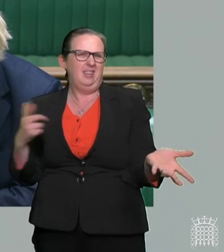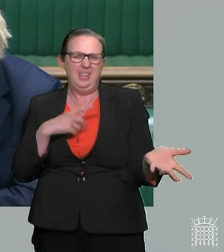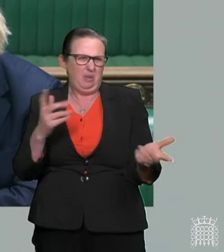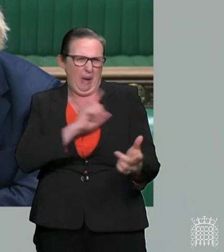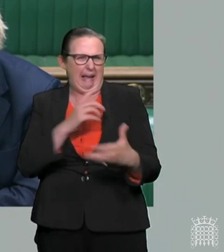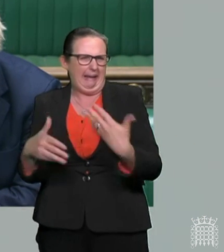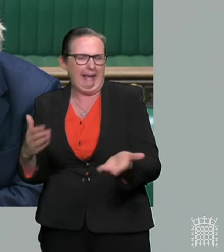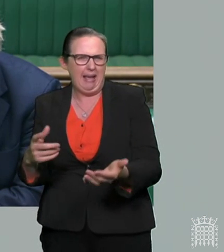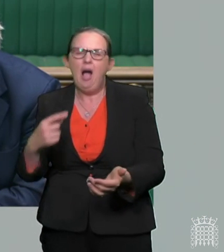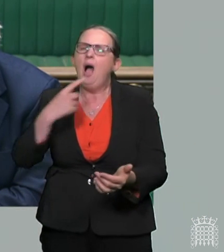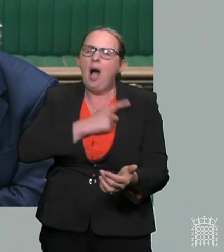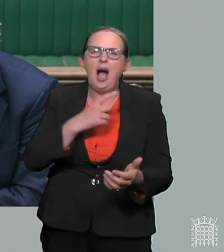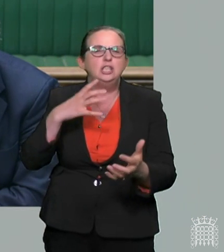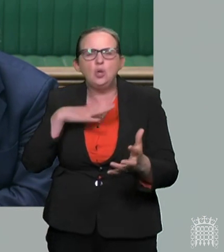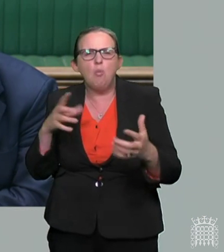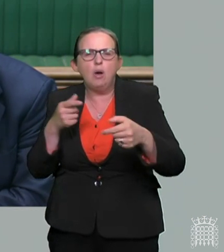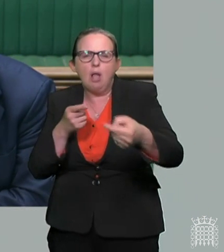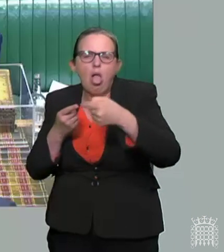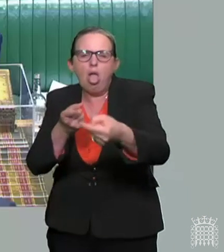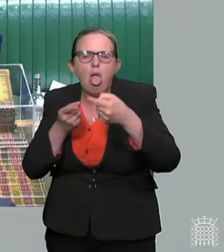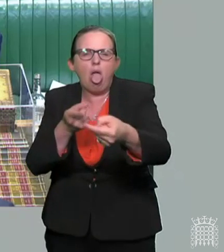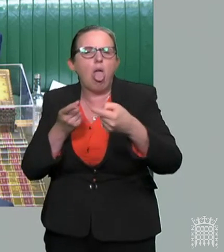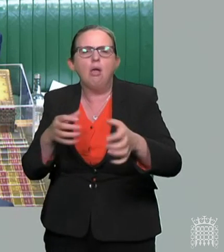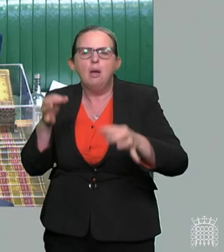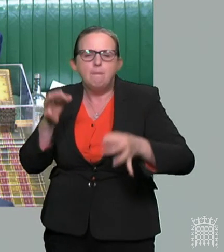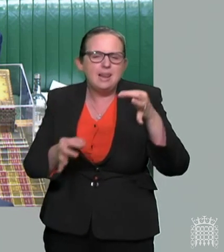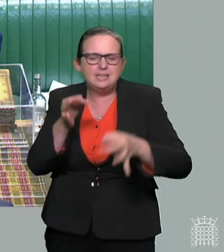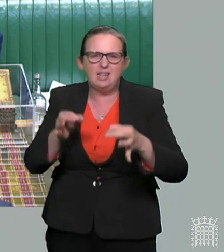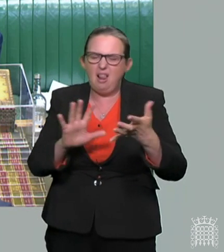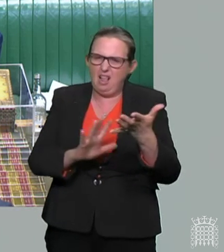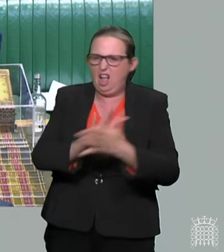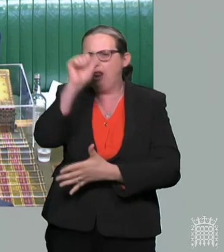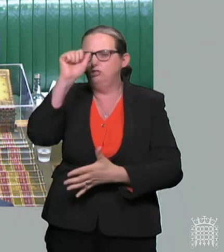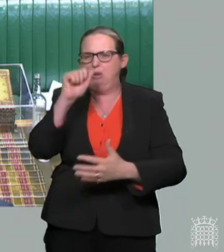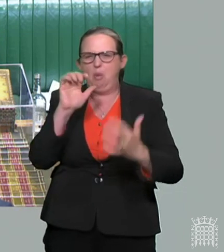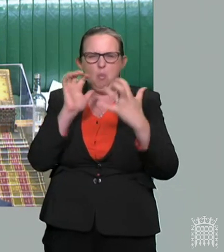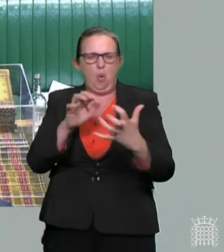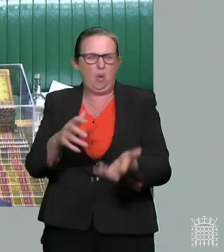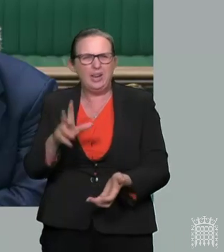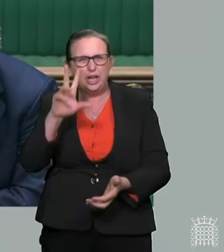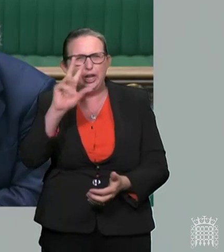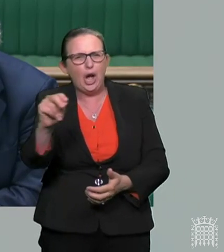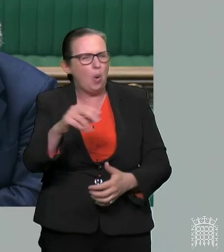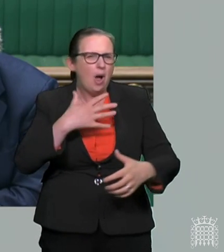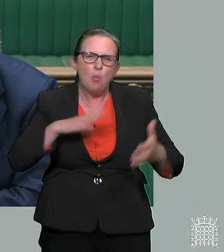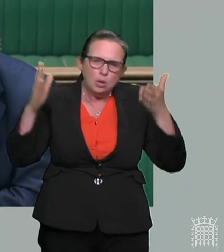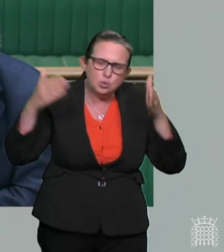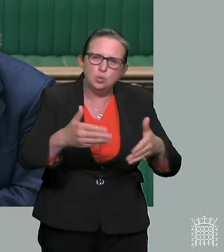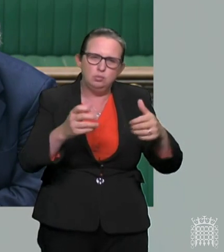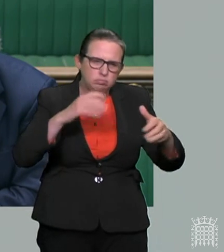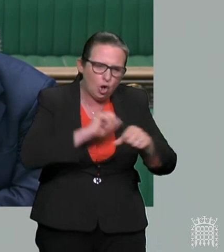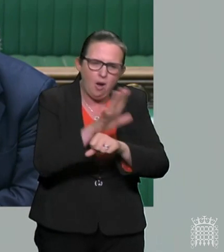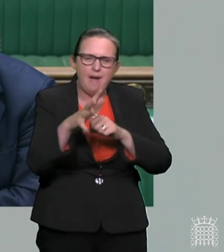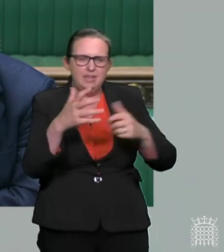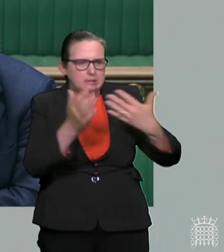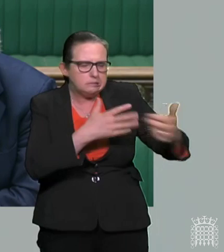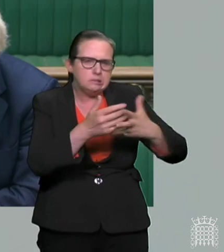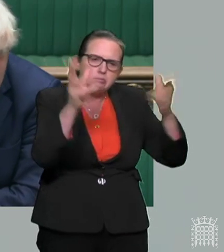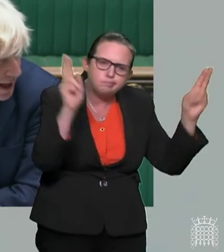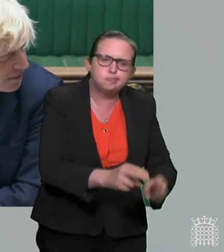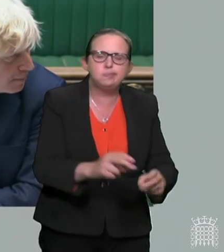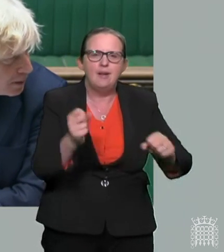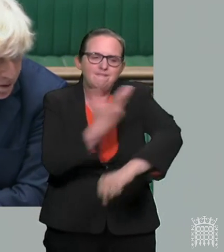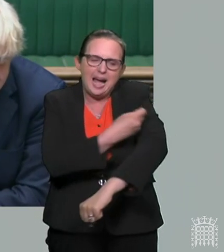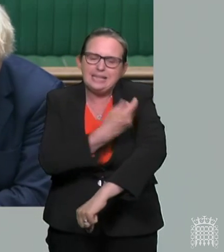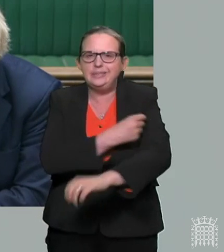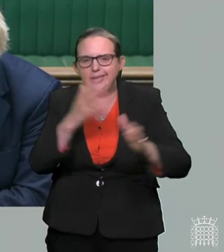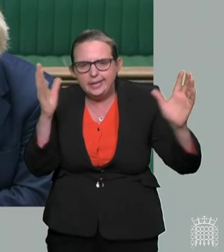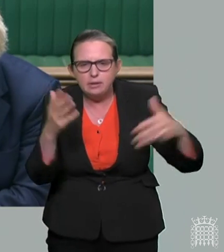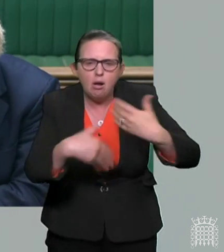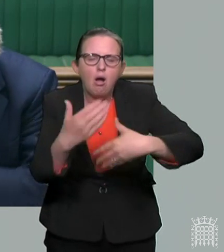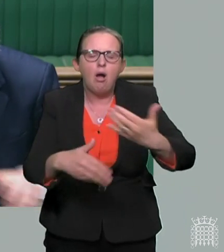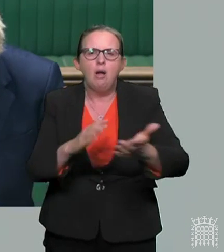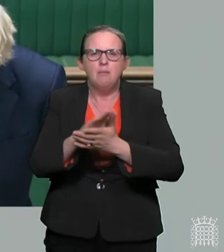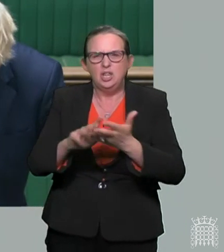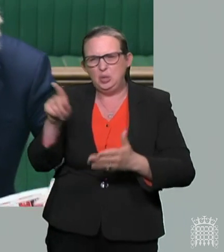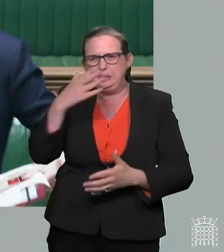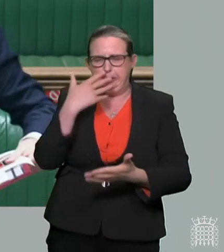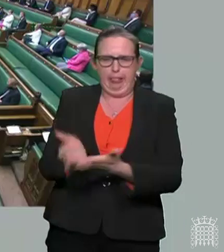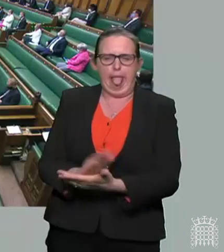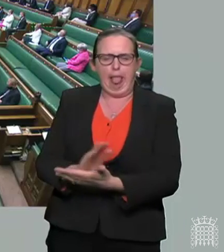I do not want to engage in a political culture war of any kind; I want to get on with delivering for the people of this country—he simply wants to get on with dithering.